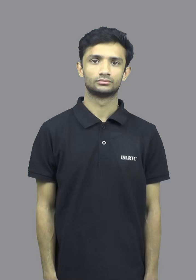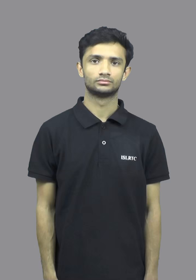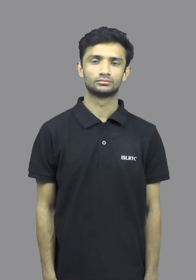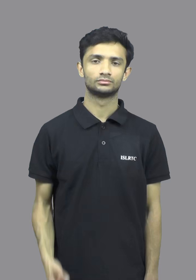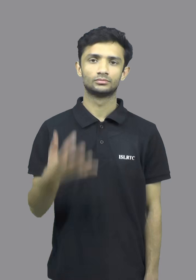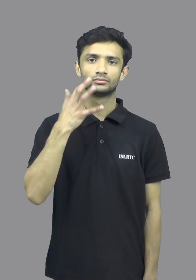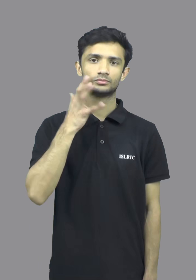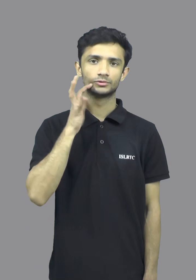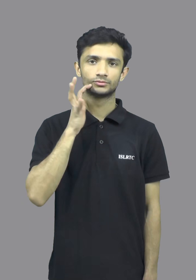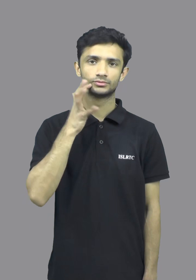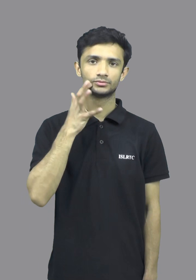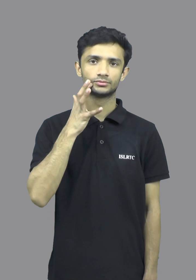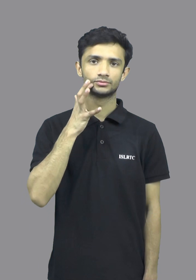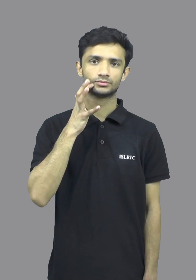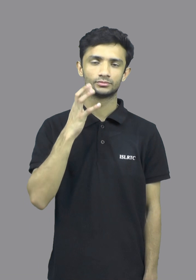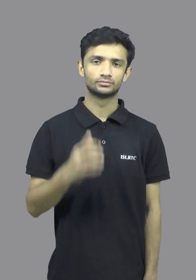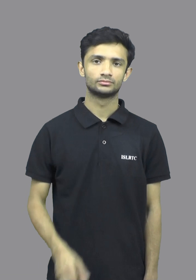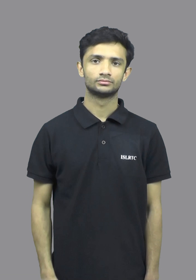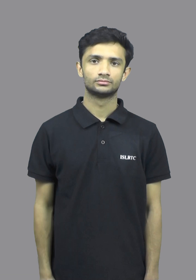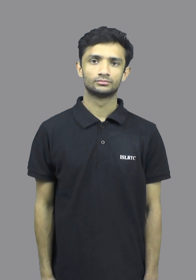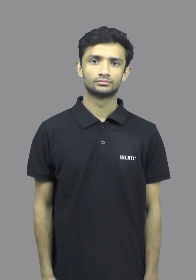Macau